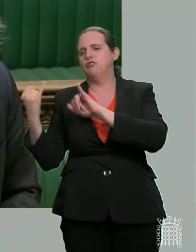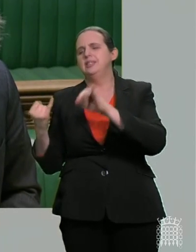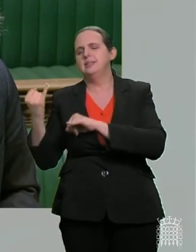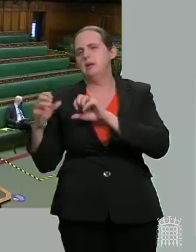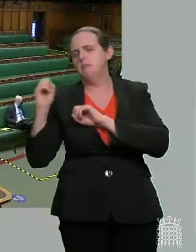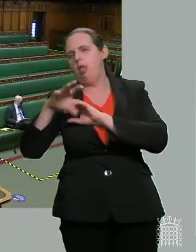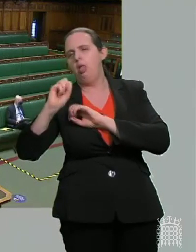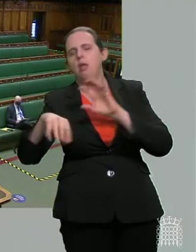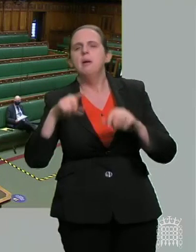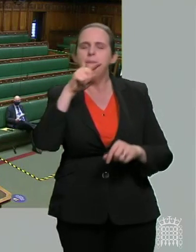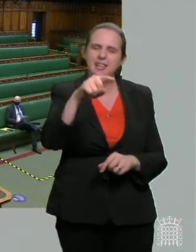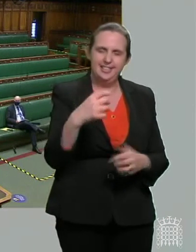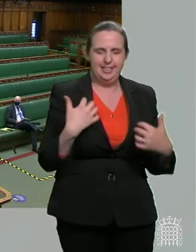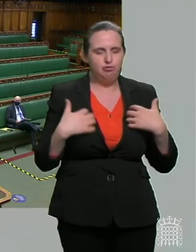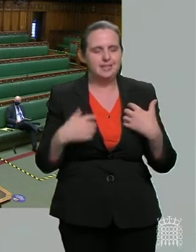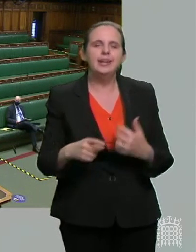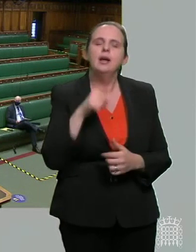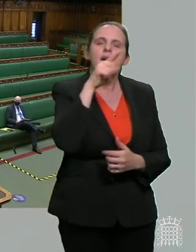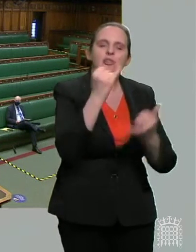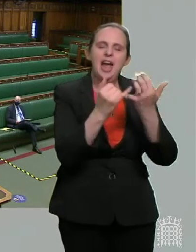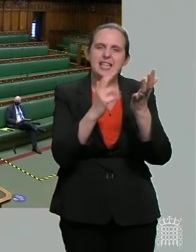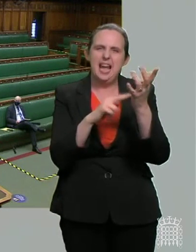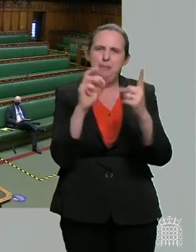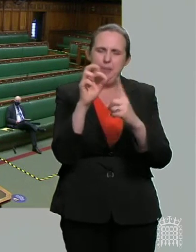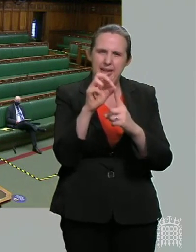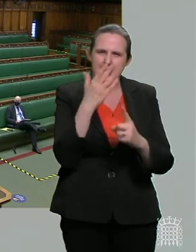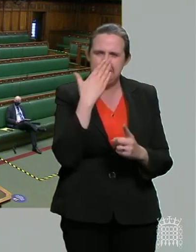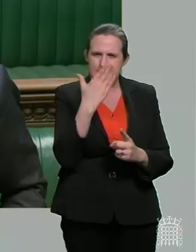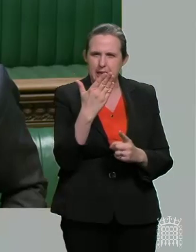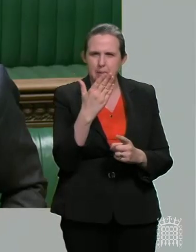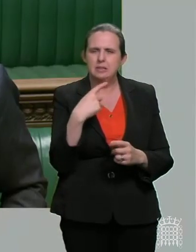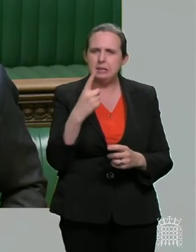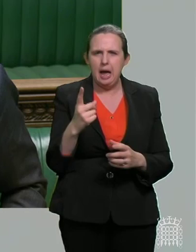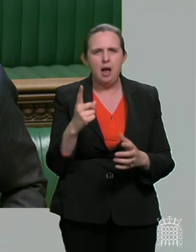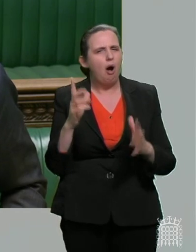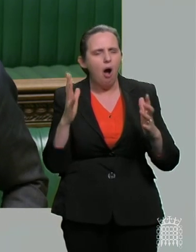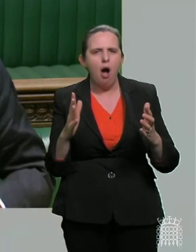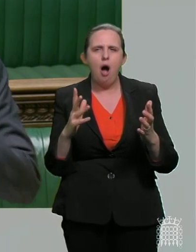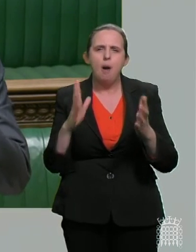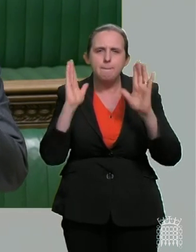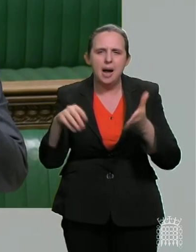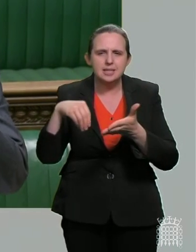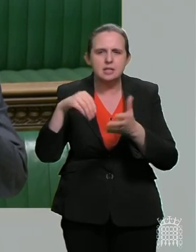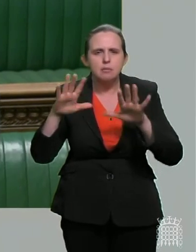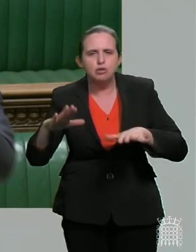There you go, Mr Speaker. They believe fundamentally that it is the duty of the taxpayer to pay for more and more and more.